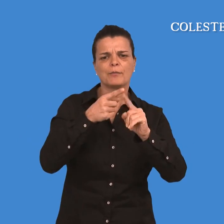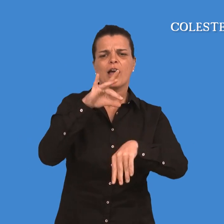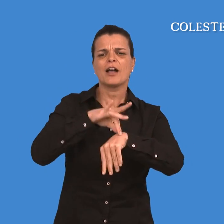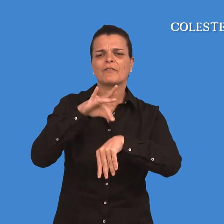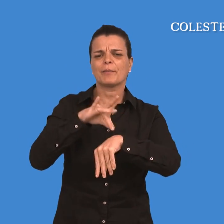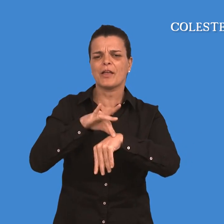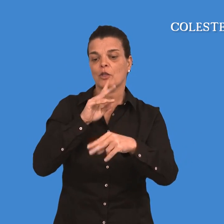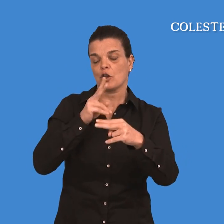enfermo